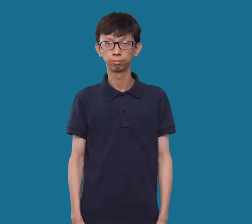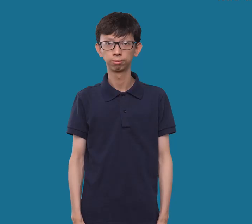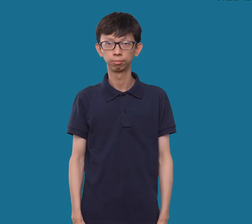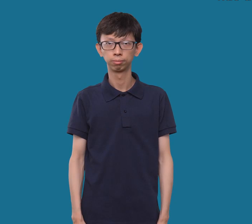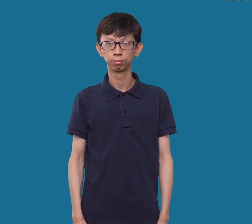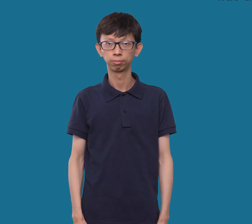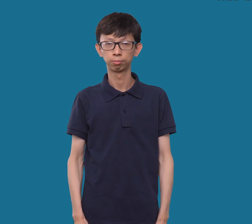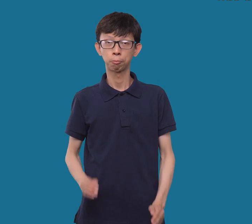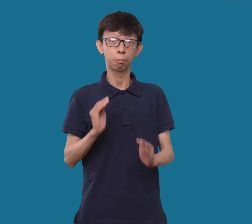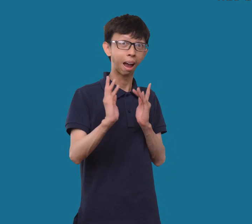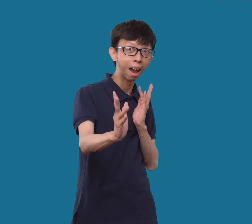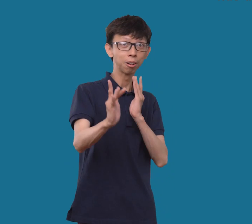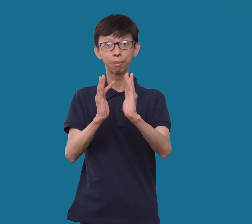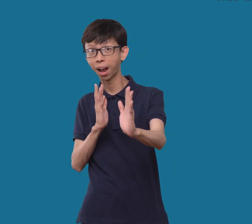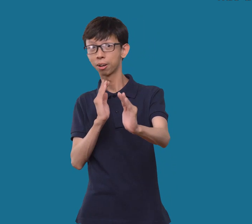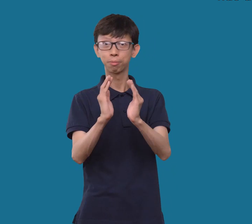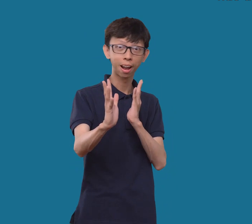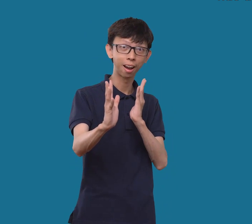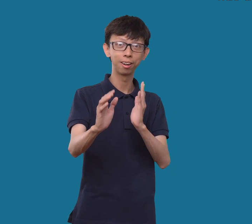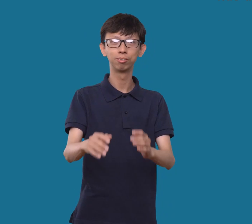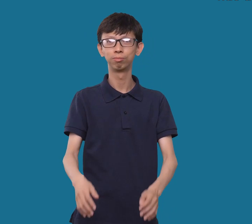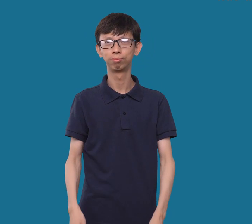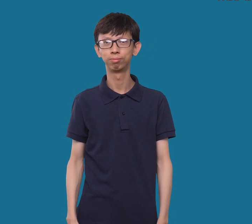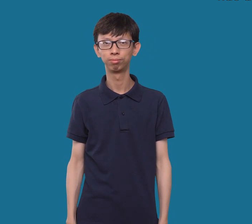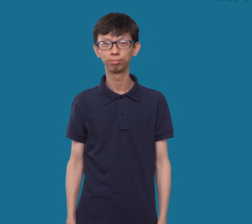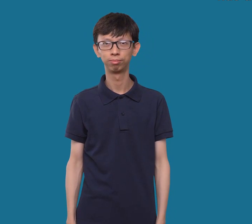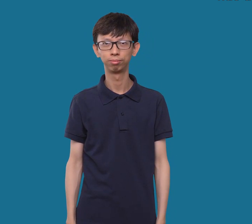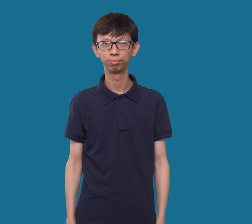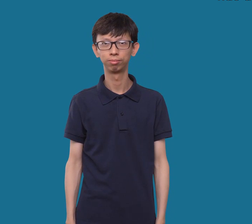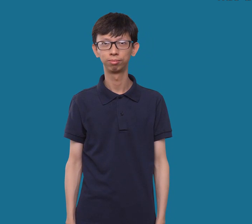náo động, náo nhiệt